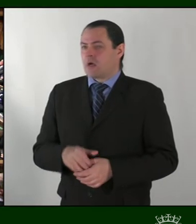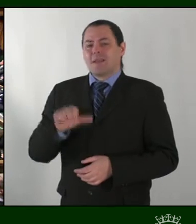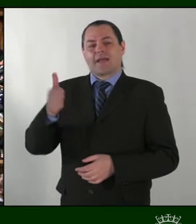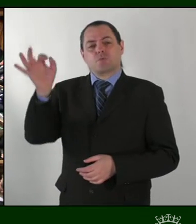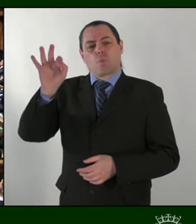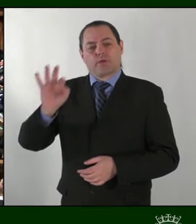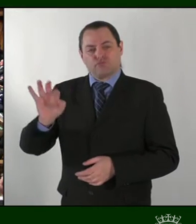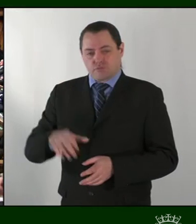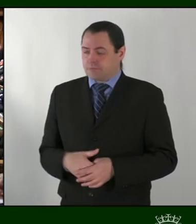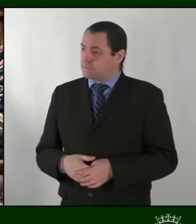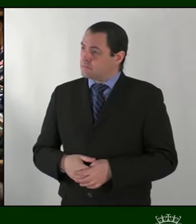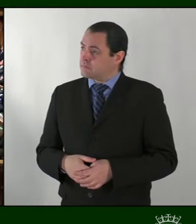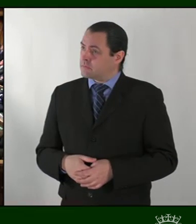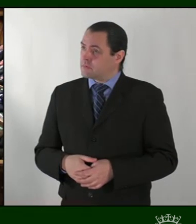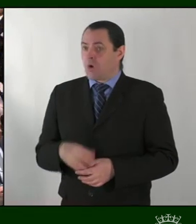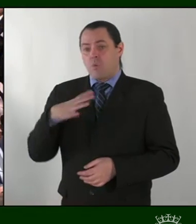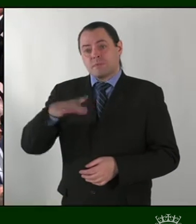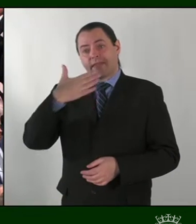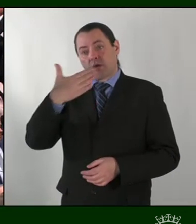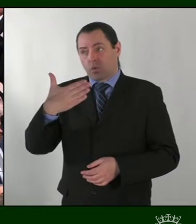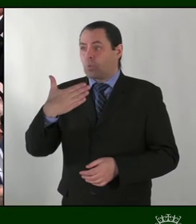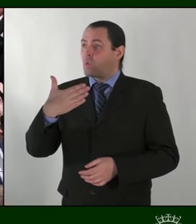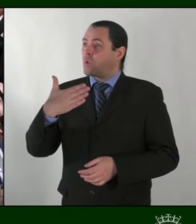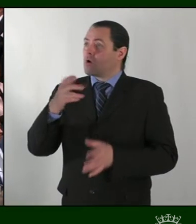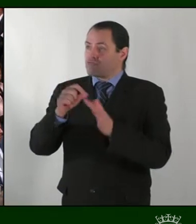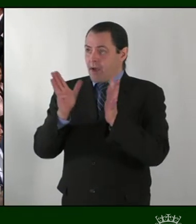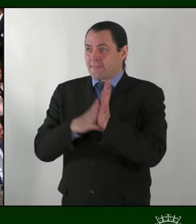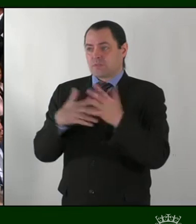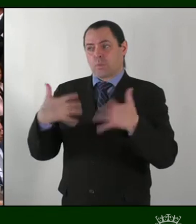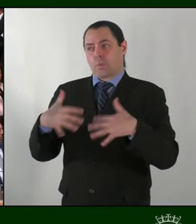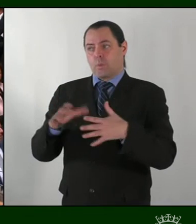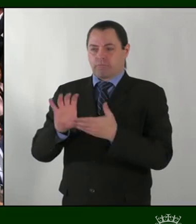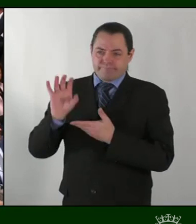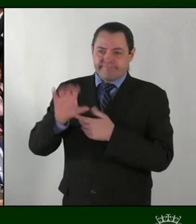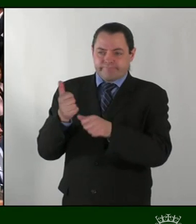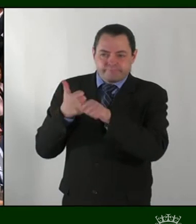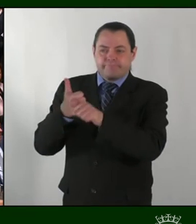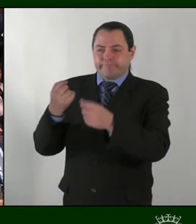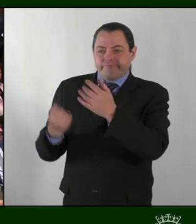May I commend the Prime Minister for his belief in Britain and the massive boost to infrastructure investment around the country?